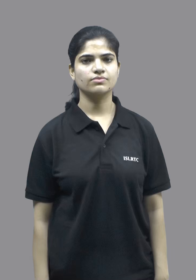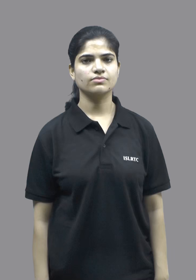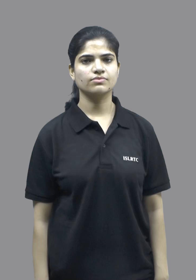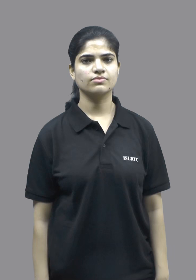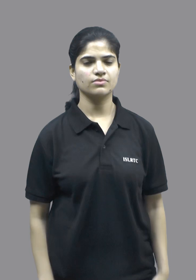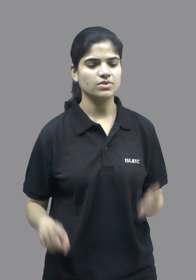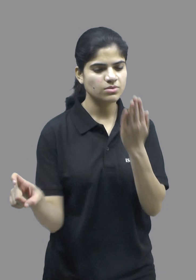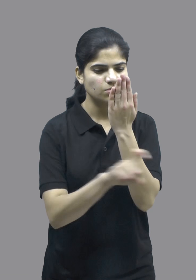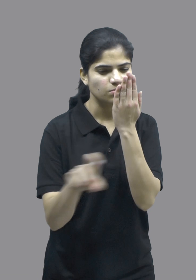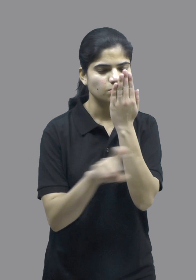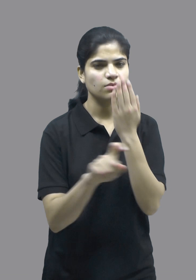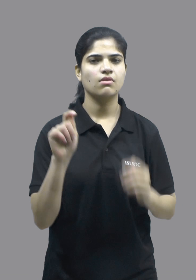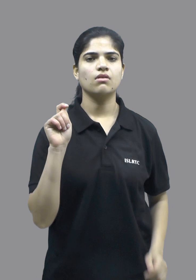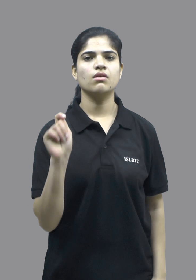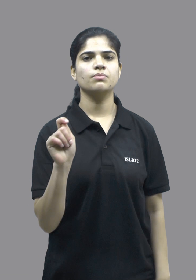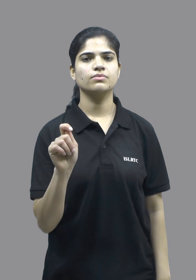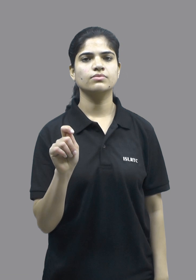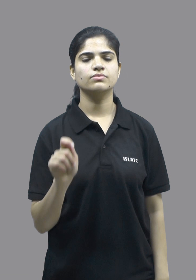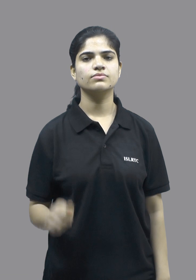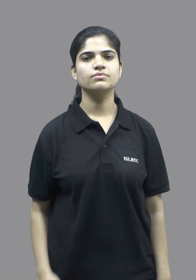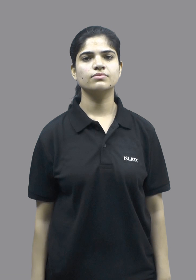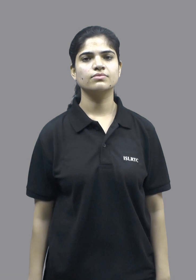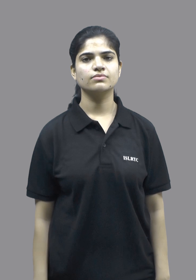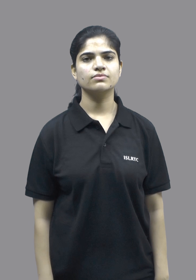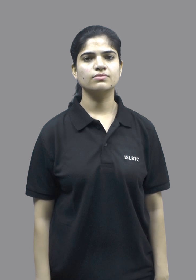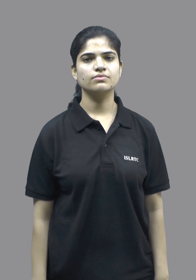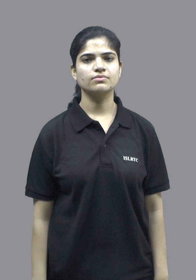Welder